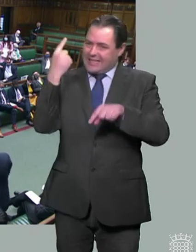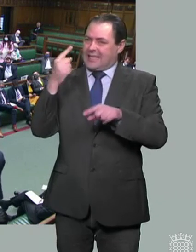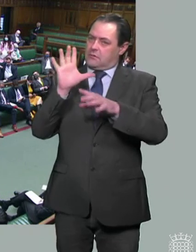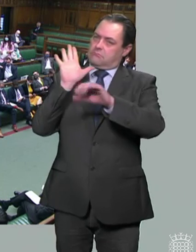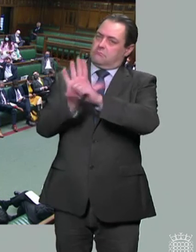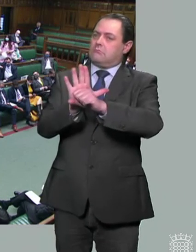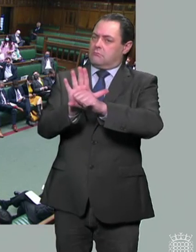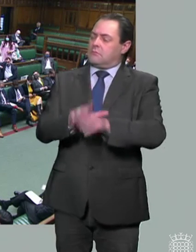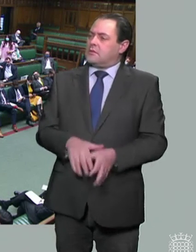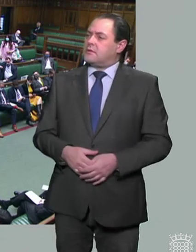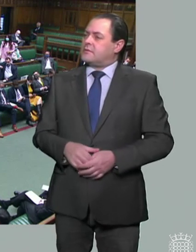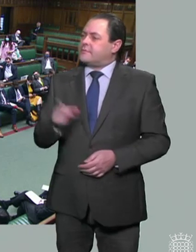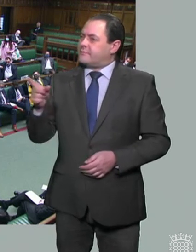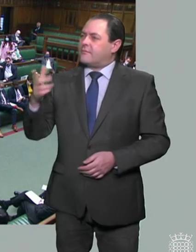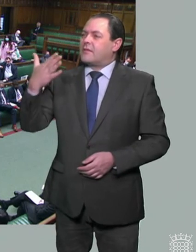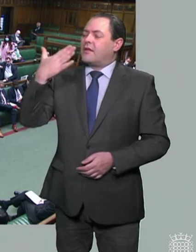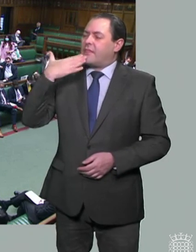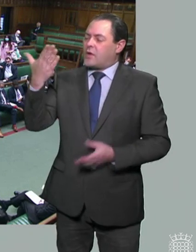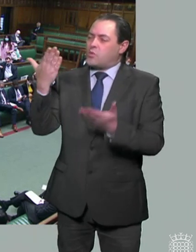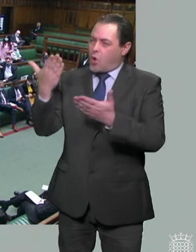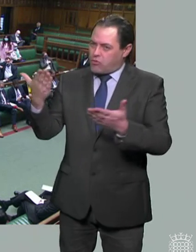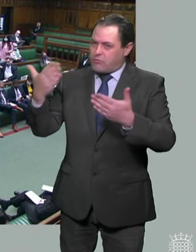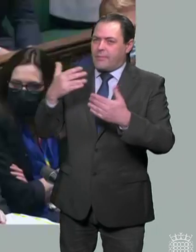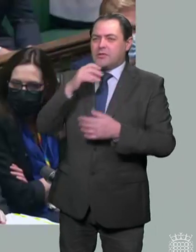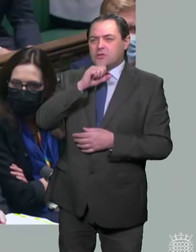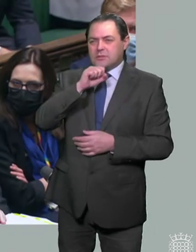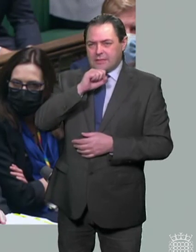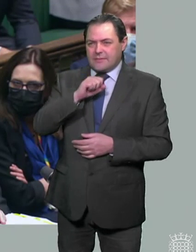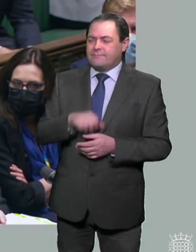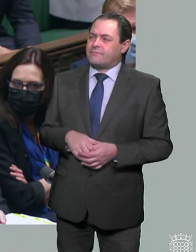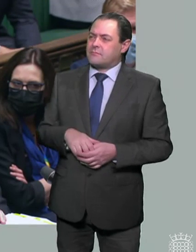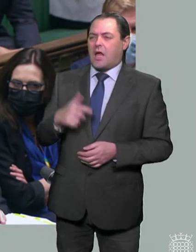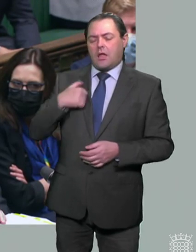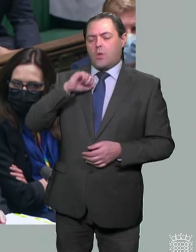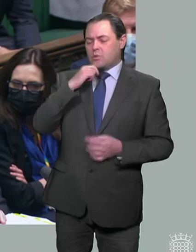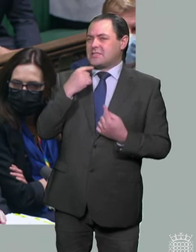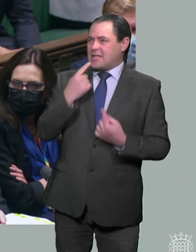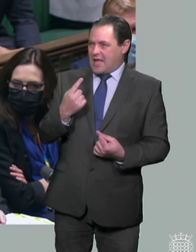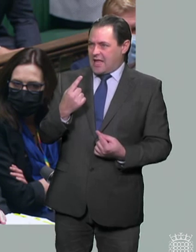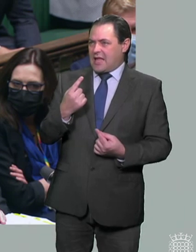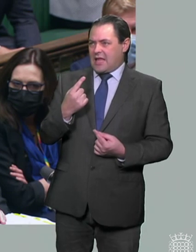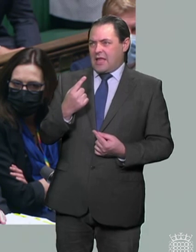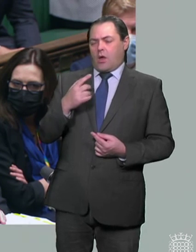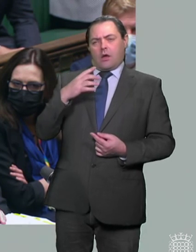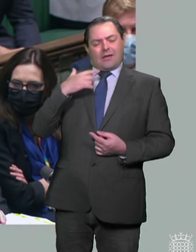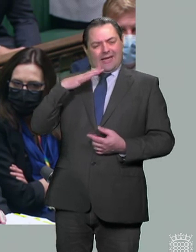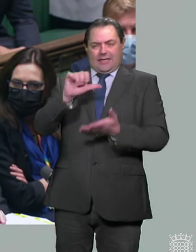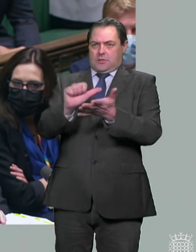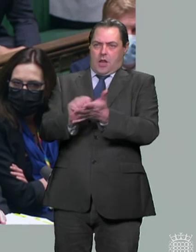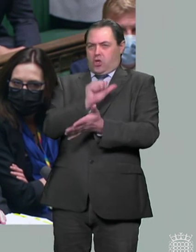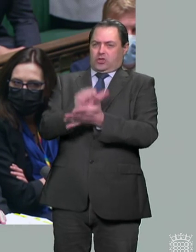I thank the honourable Gentleman, and I think the word that I would fasten on in his question is “legitimately”.